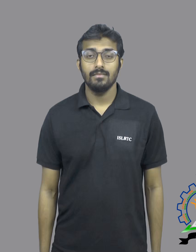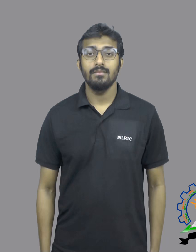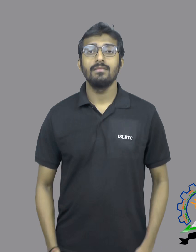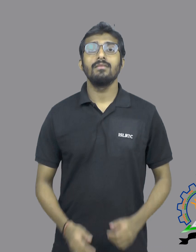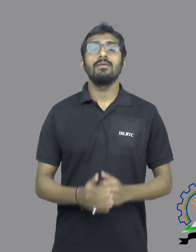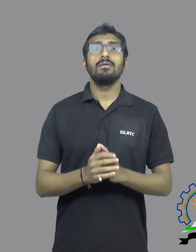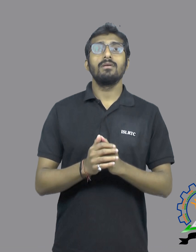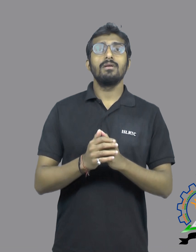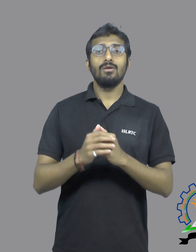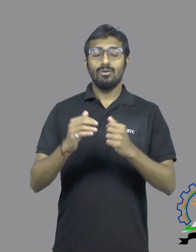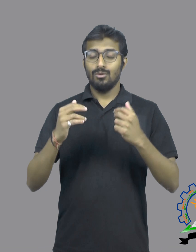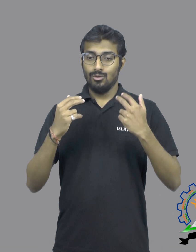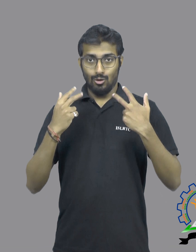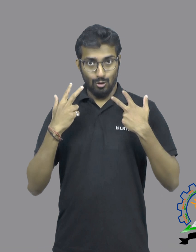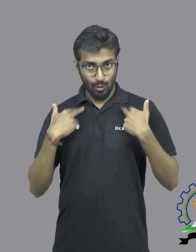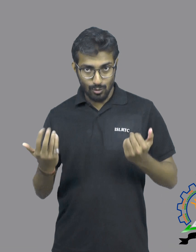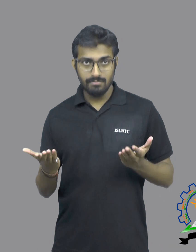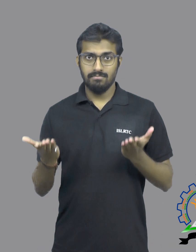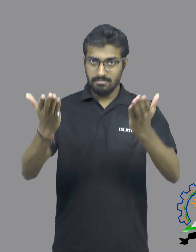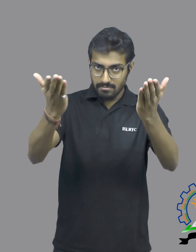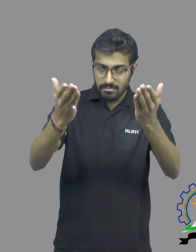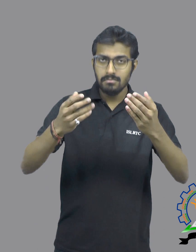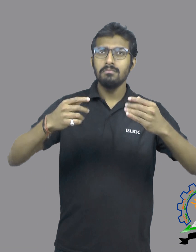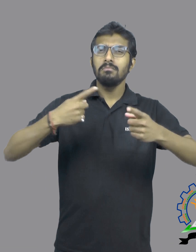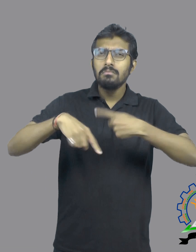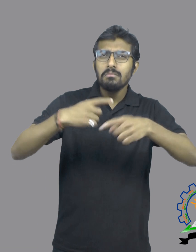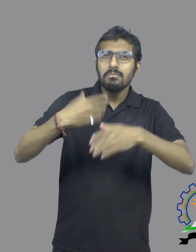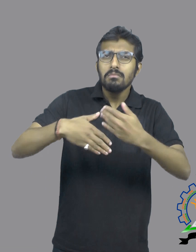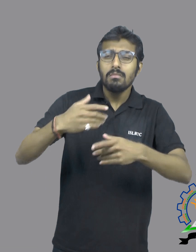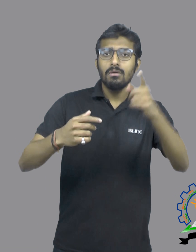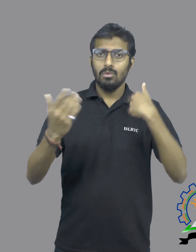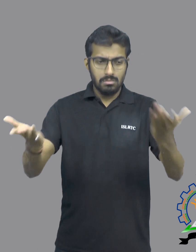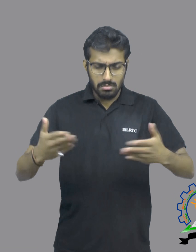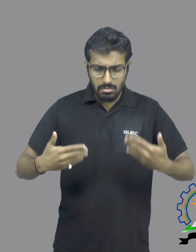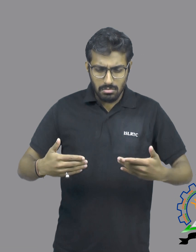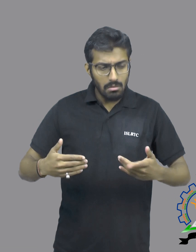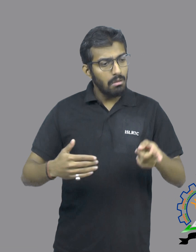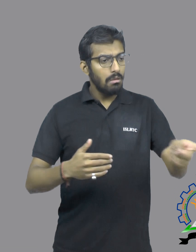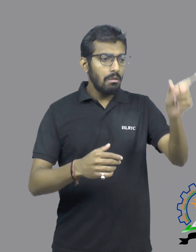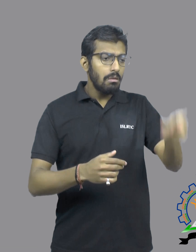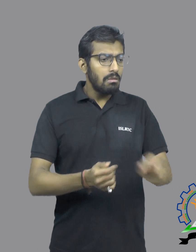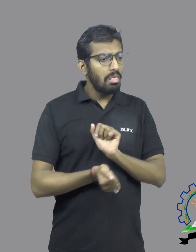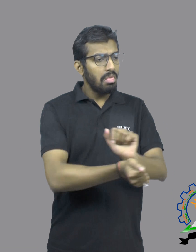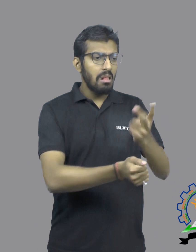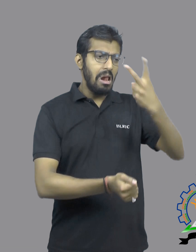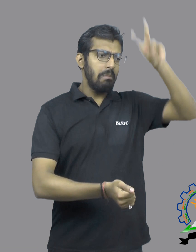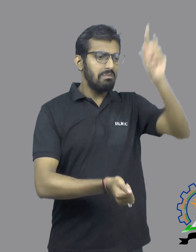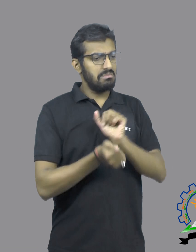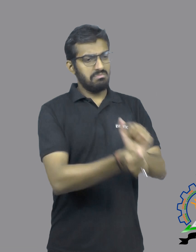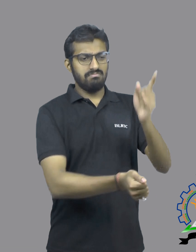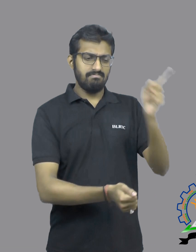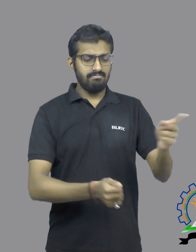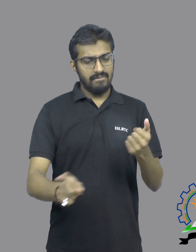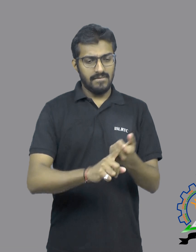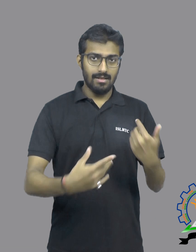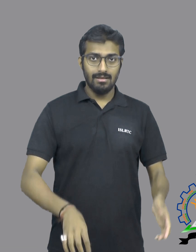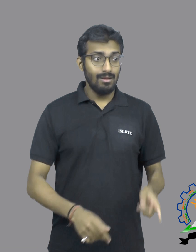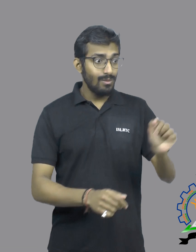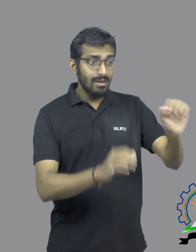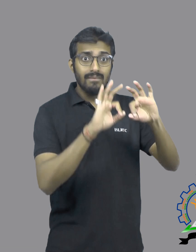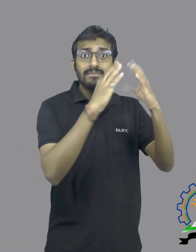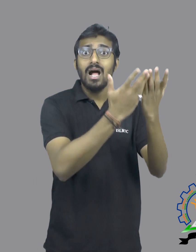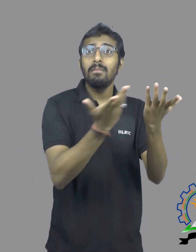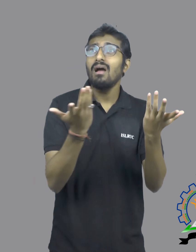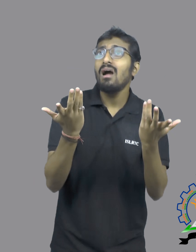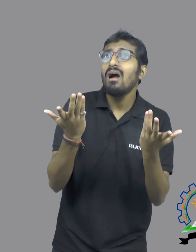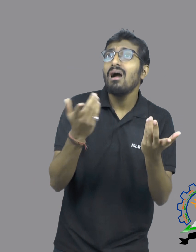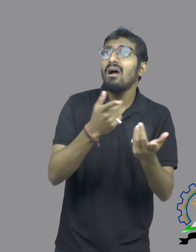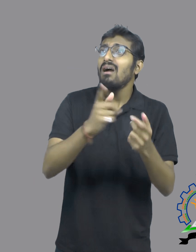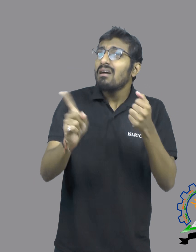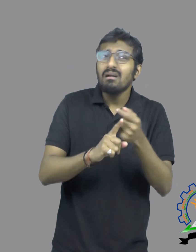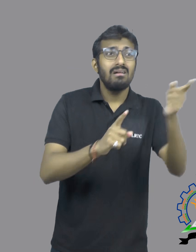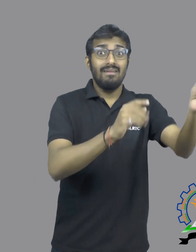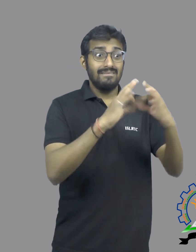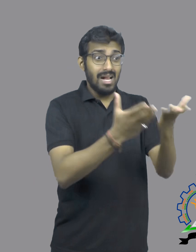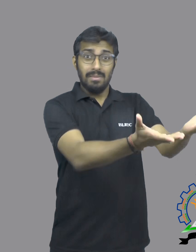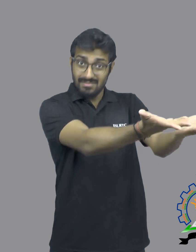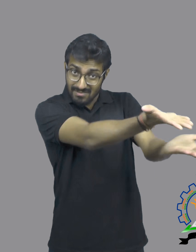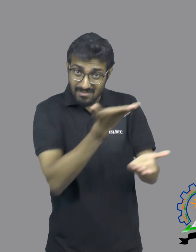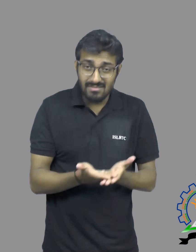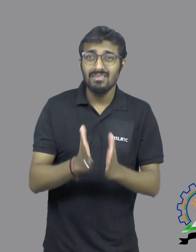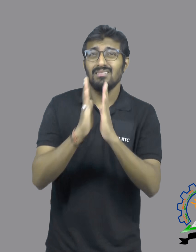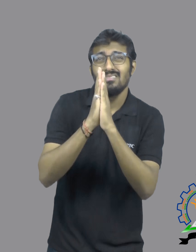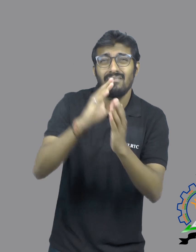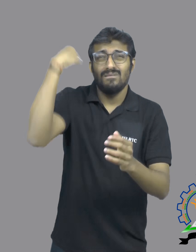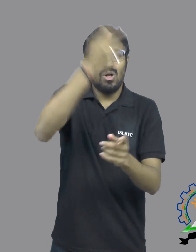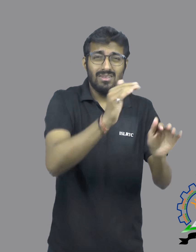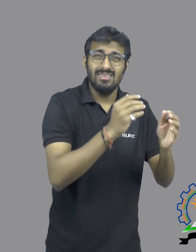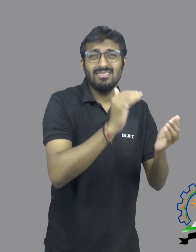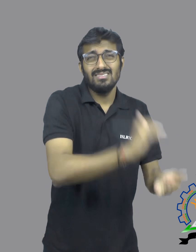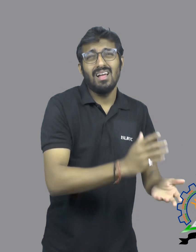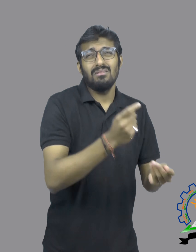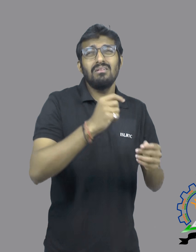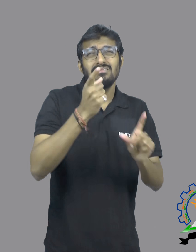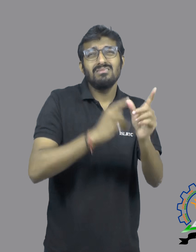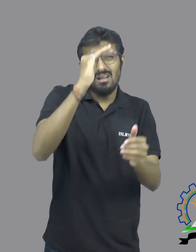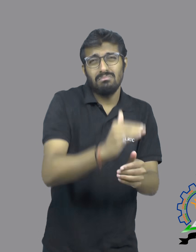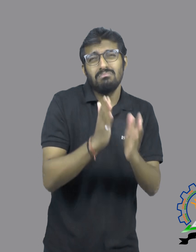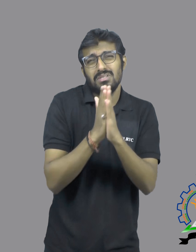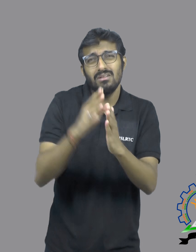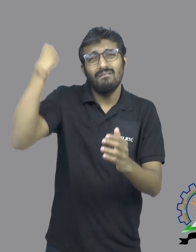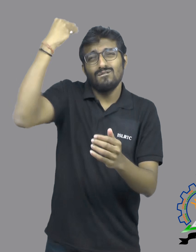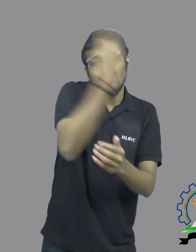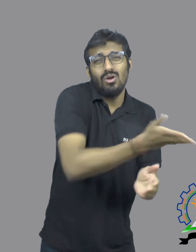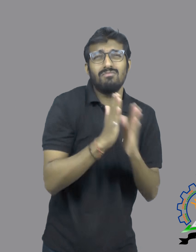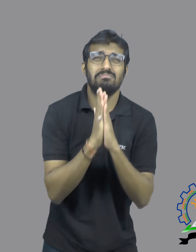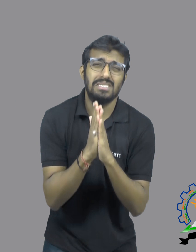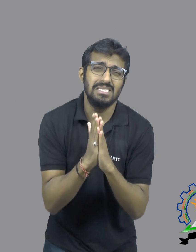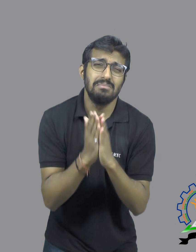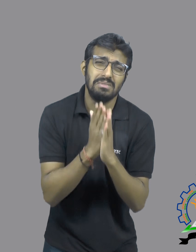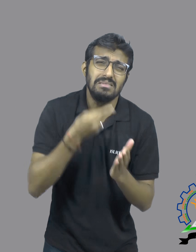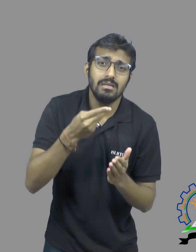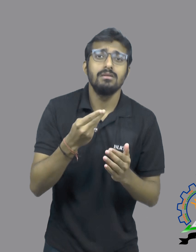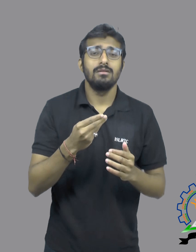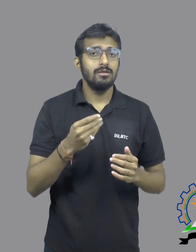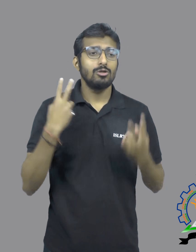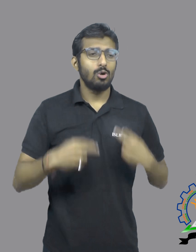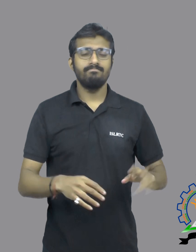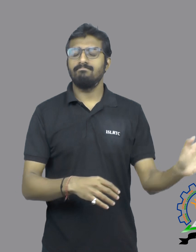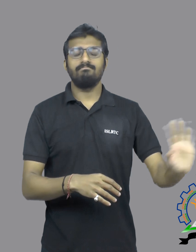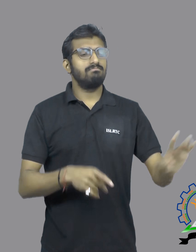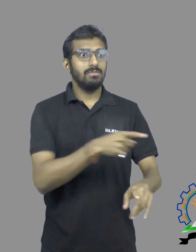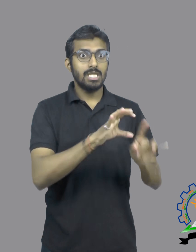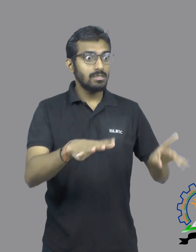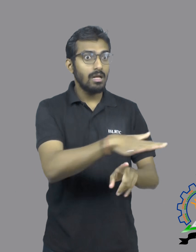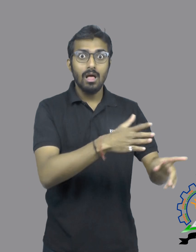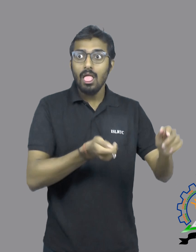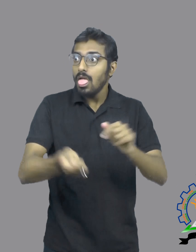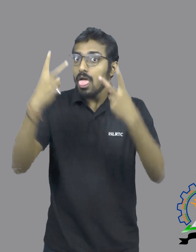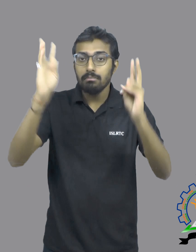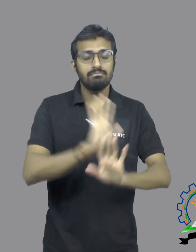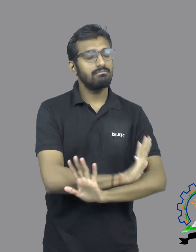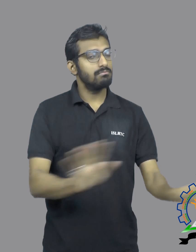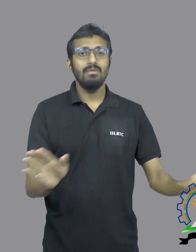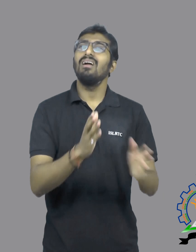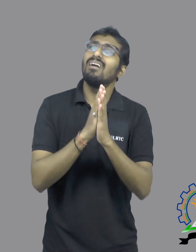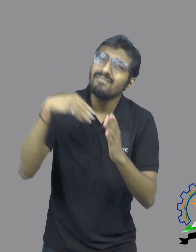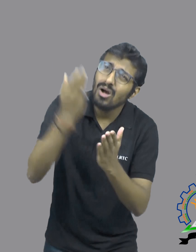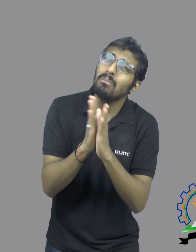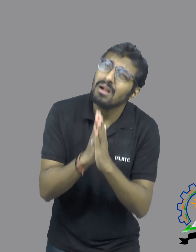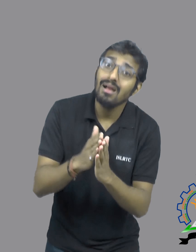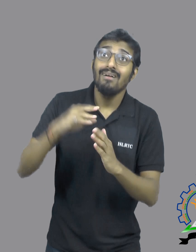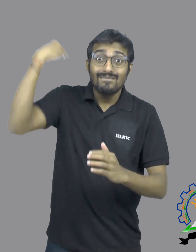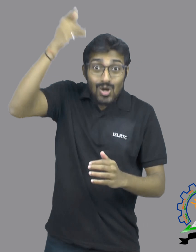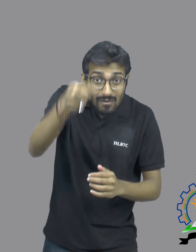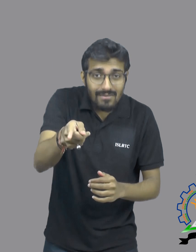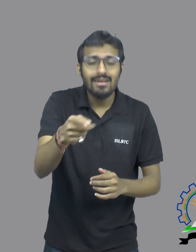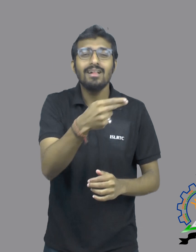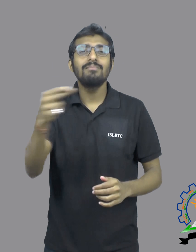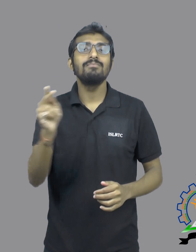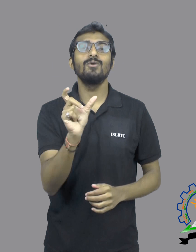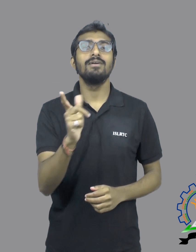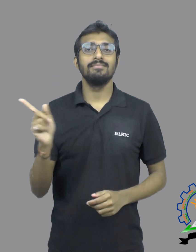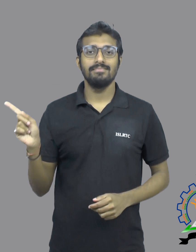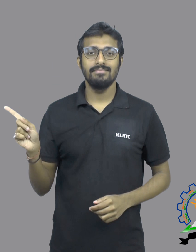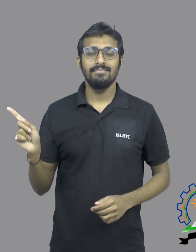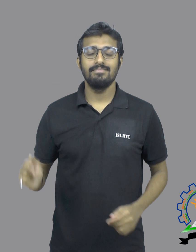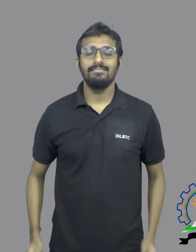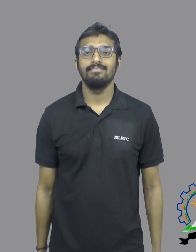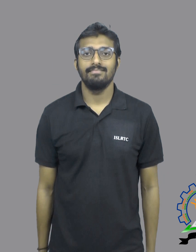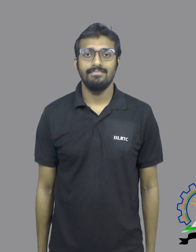Forgive Or Pardon